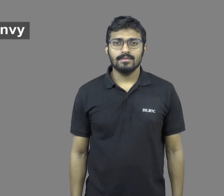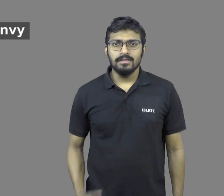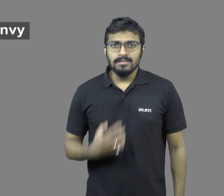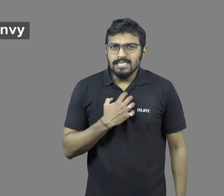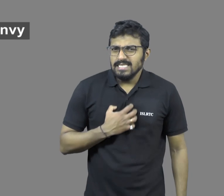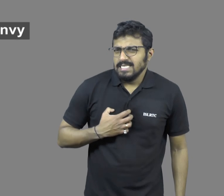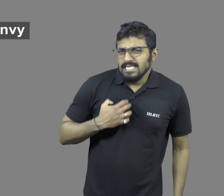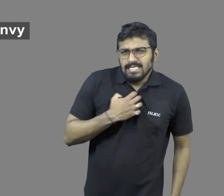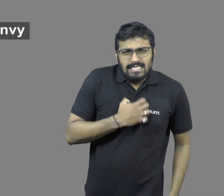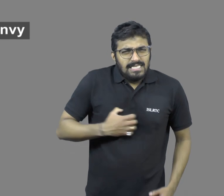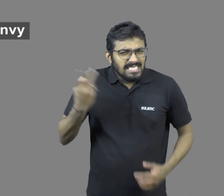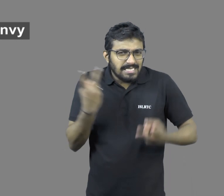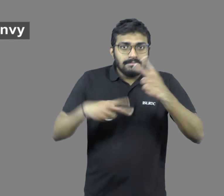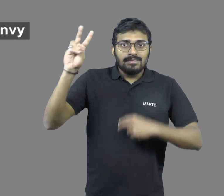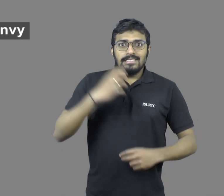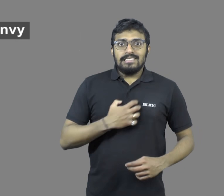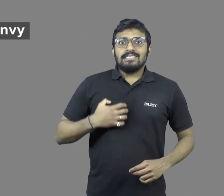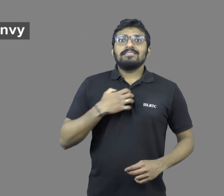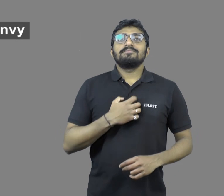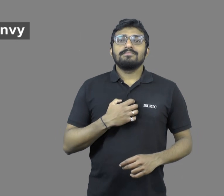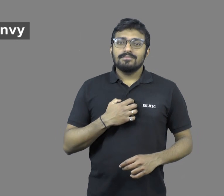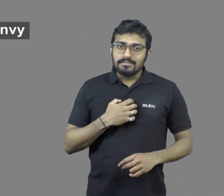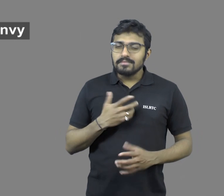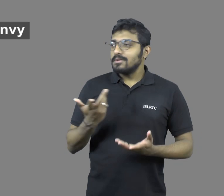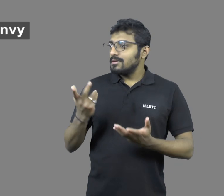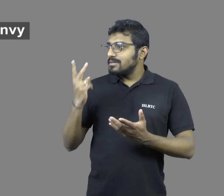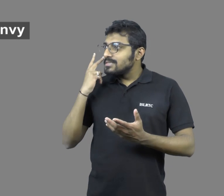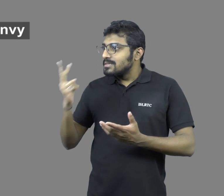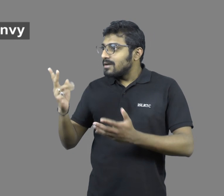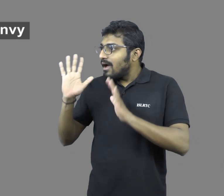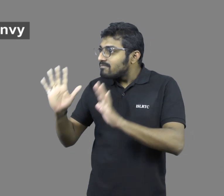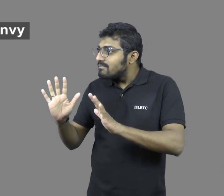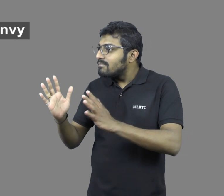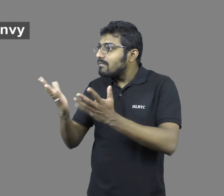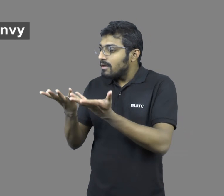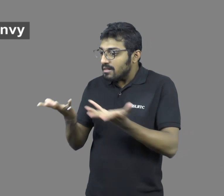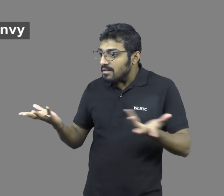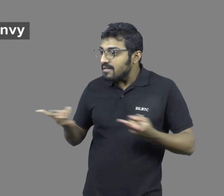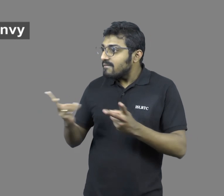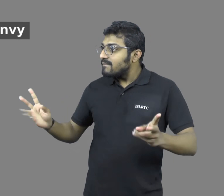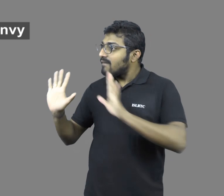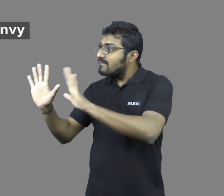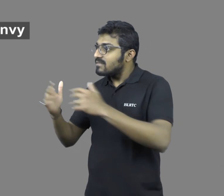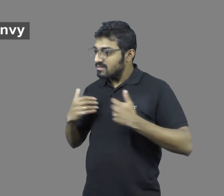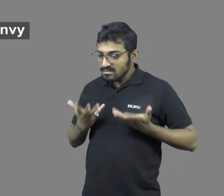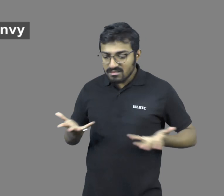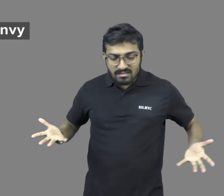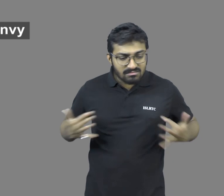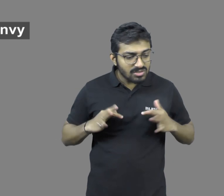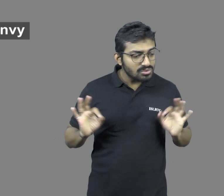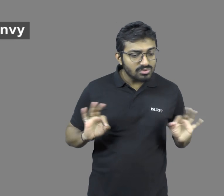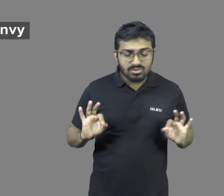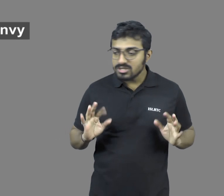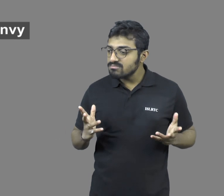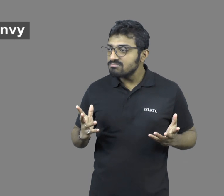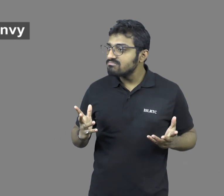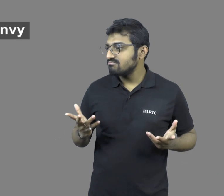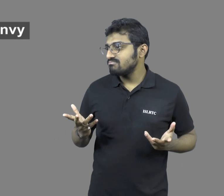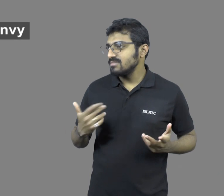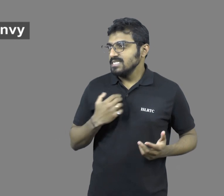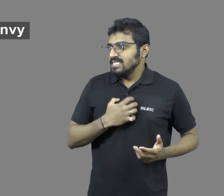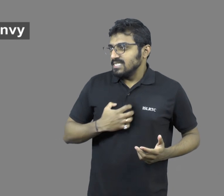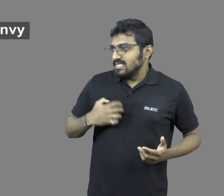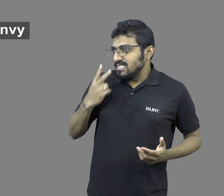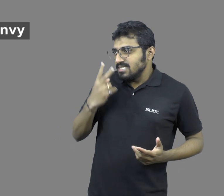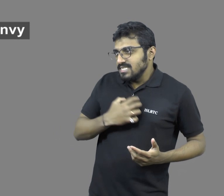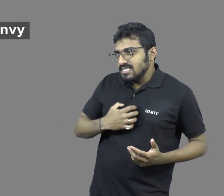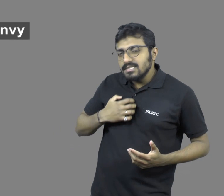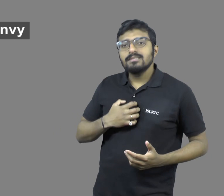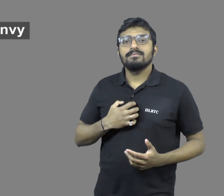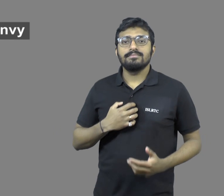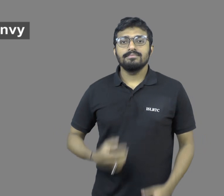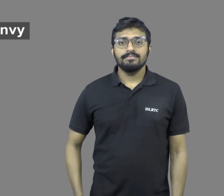Green With Envy